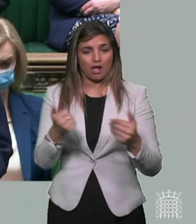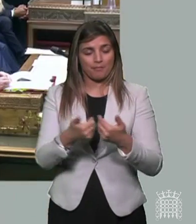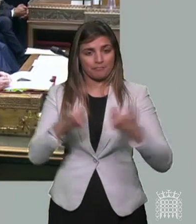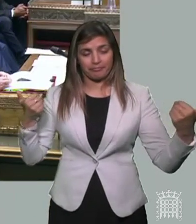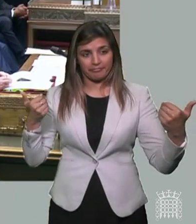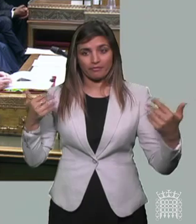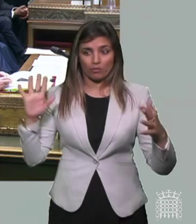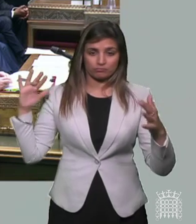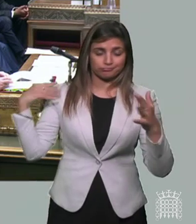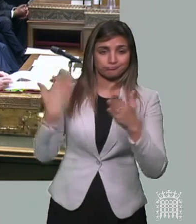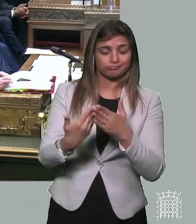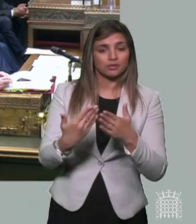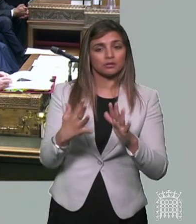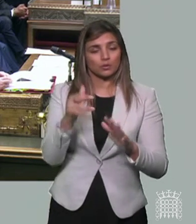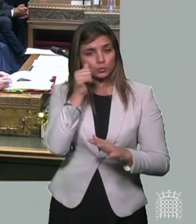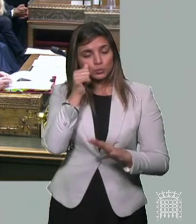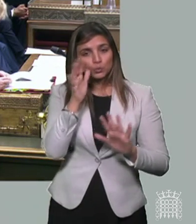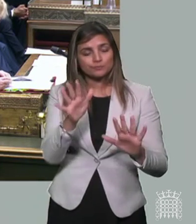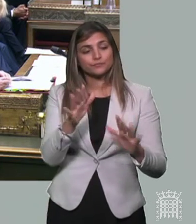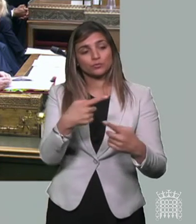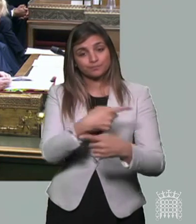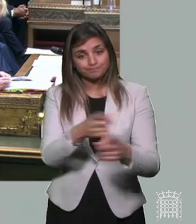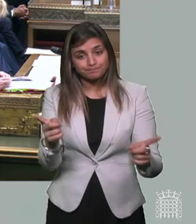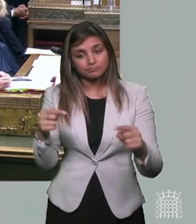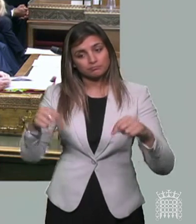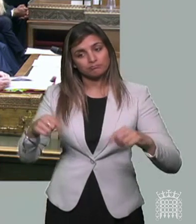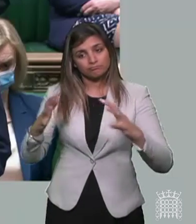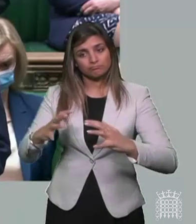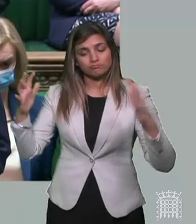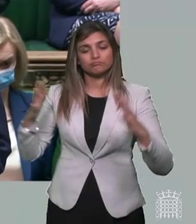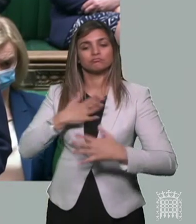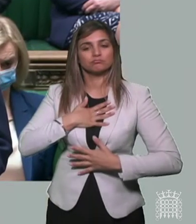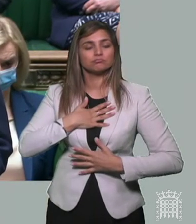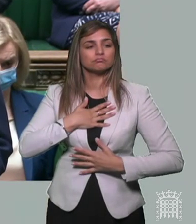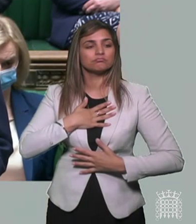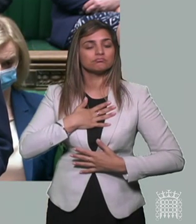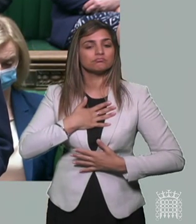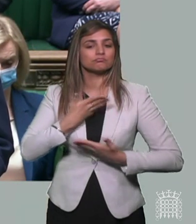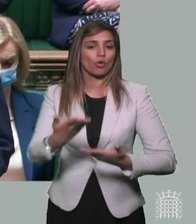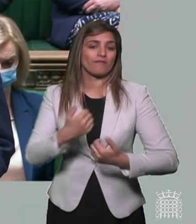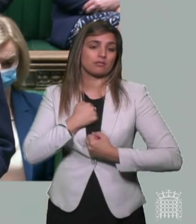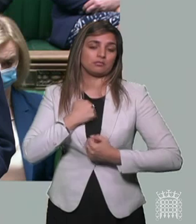to them, and to this House, I offer my heartfelt apologies.